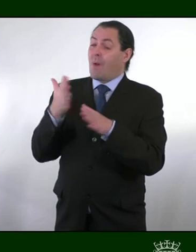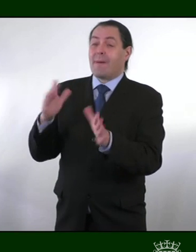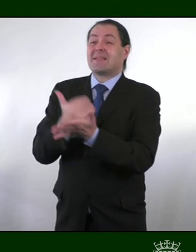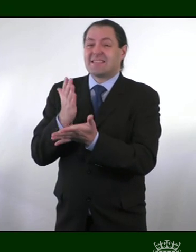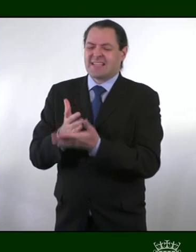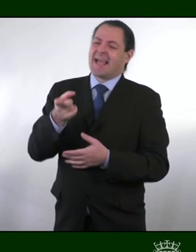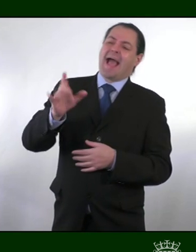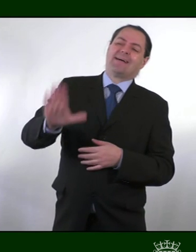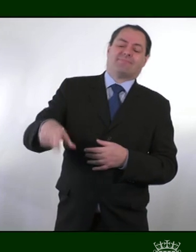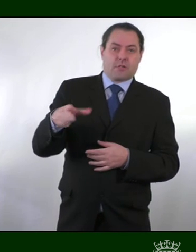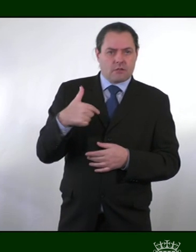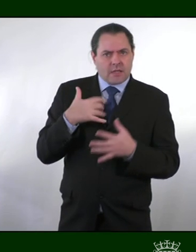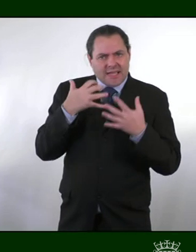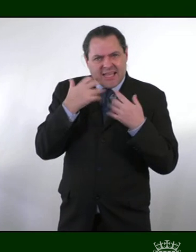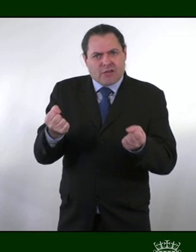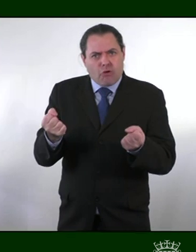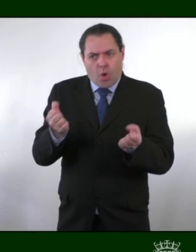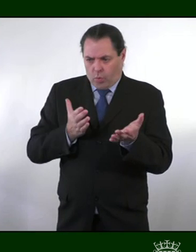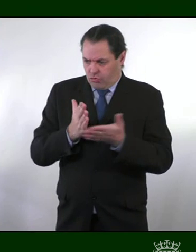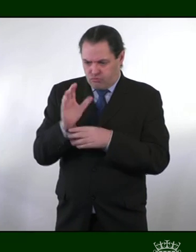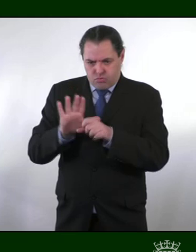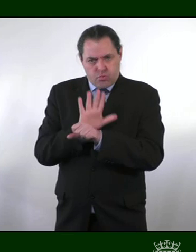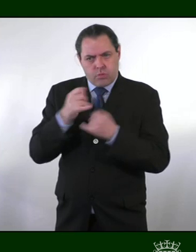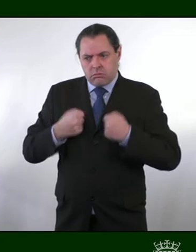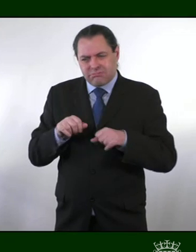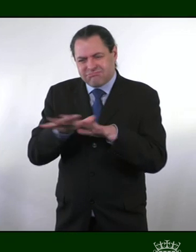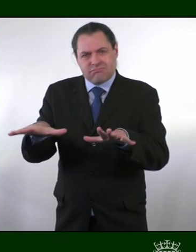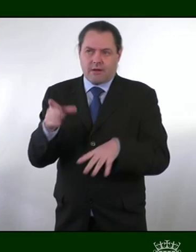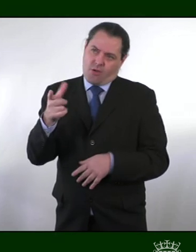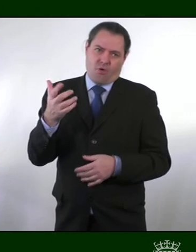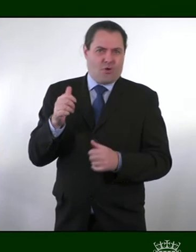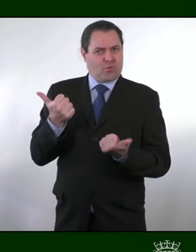The absolute heroes who saw us through this pandemic have more than earned their pay.